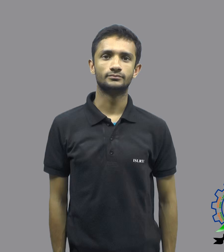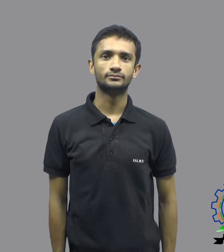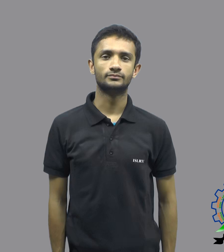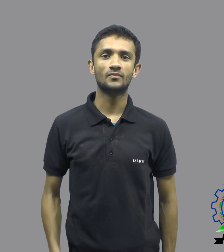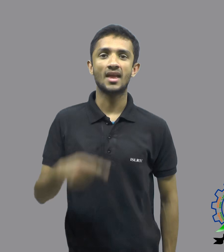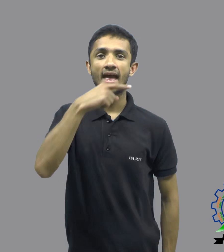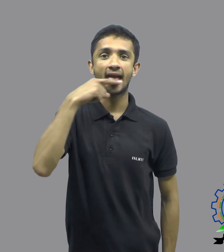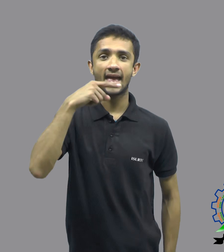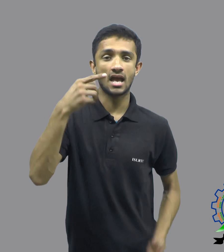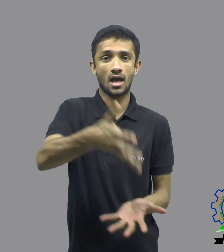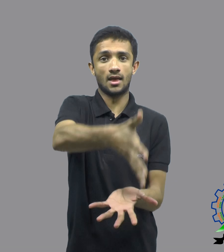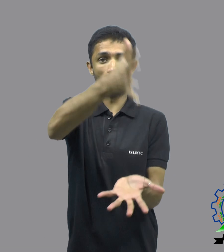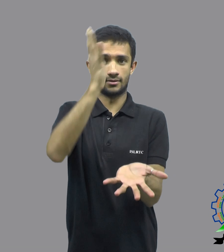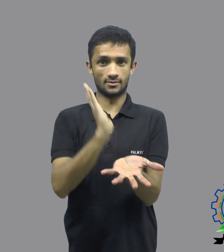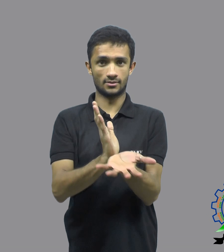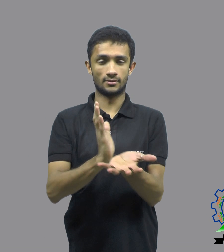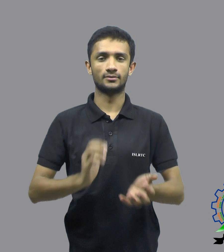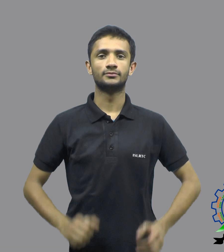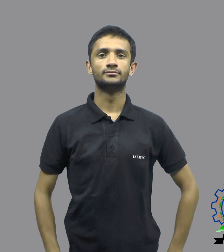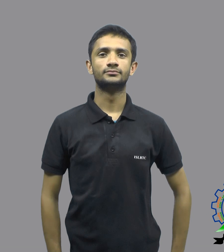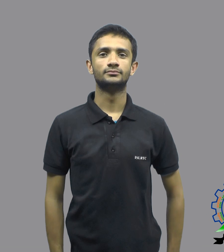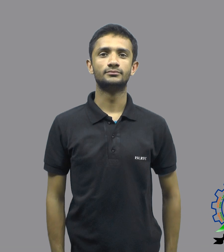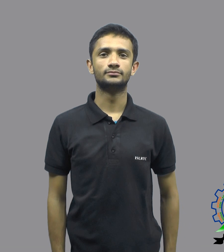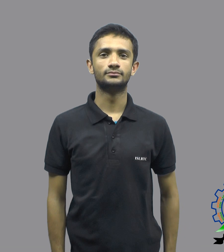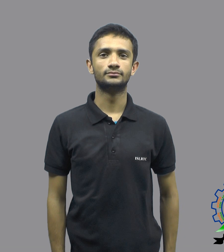Watermelon